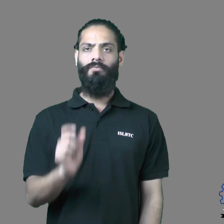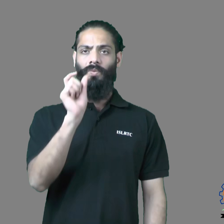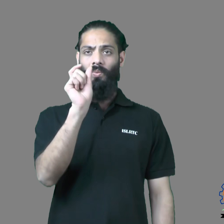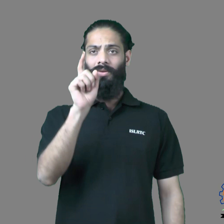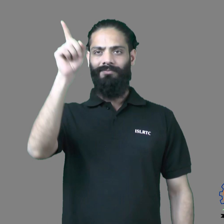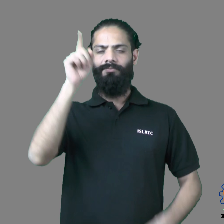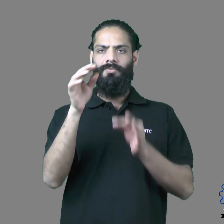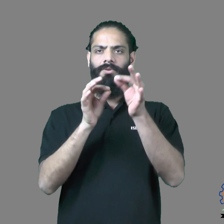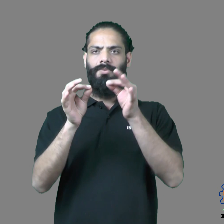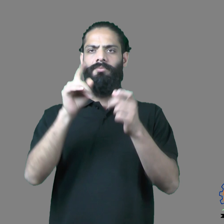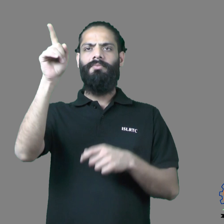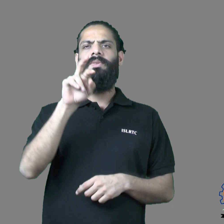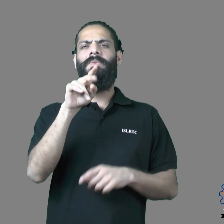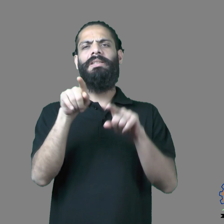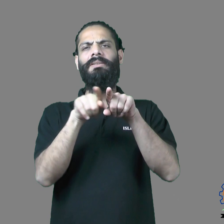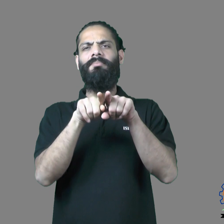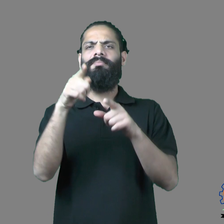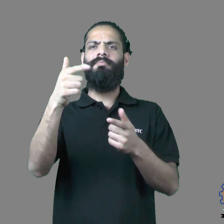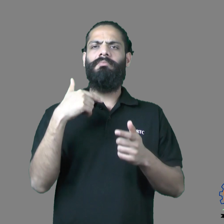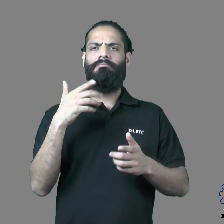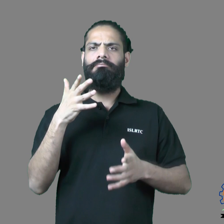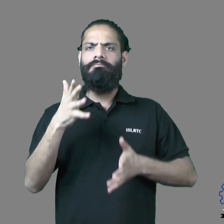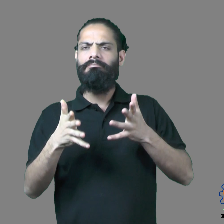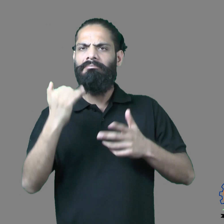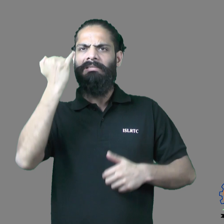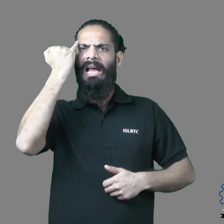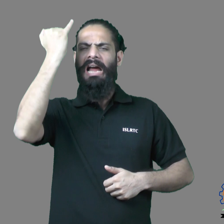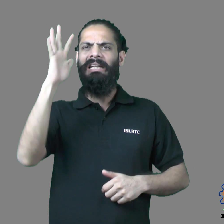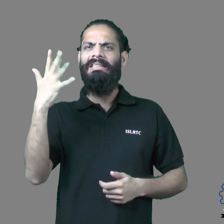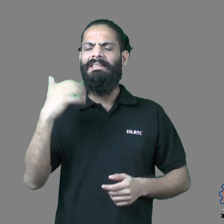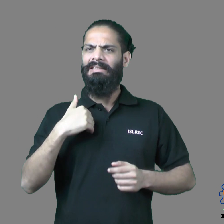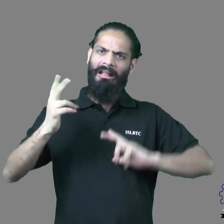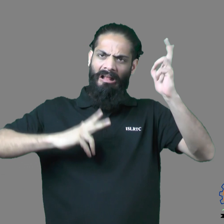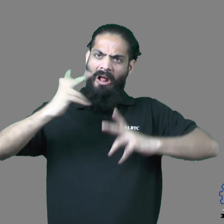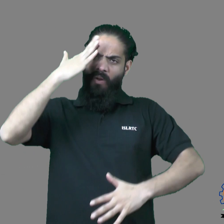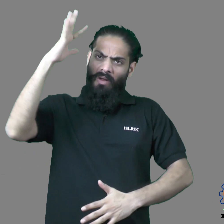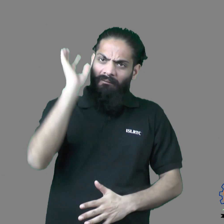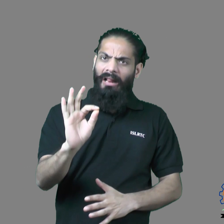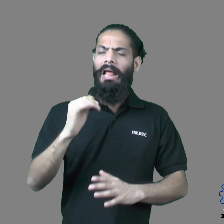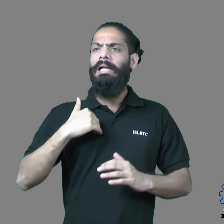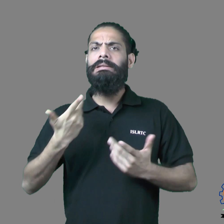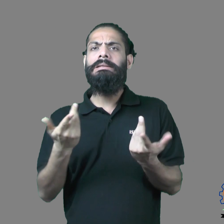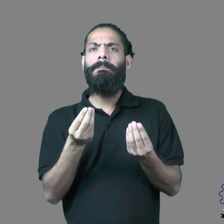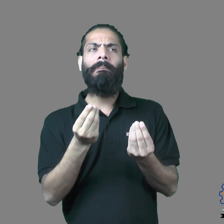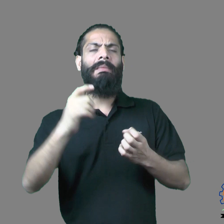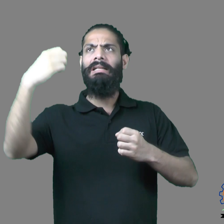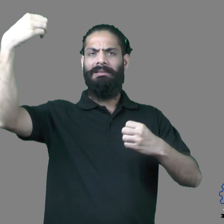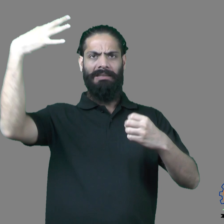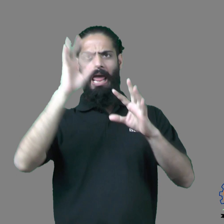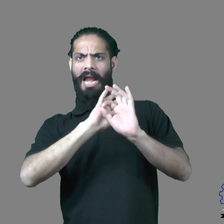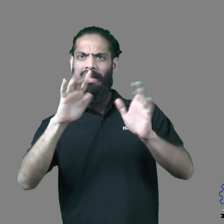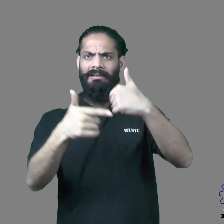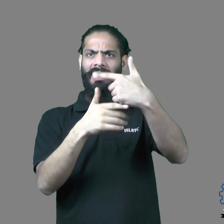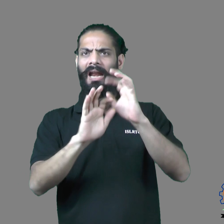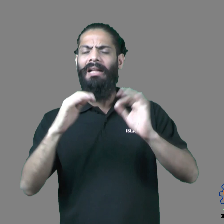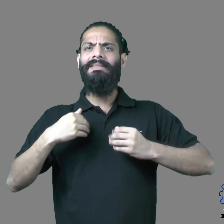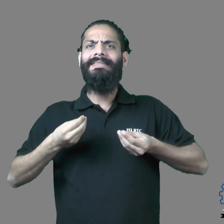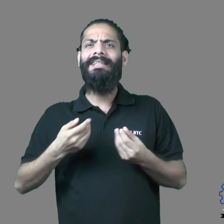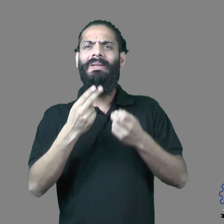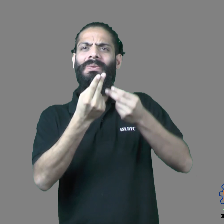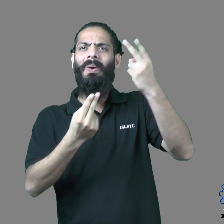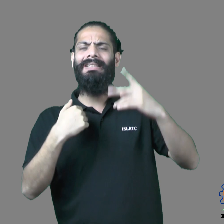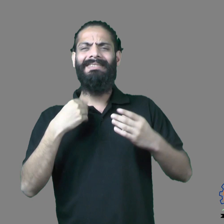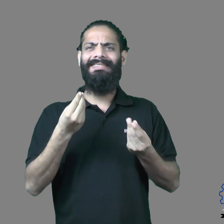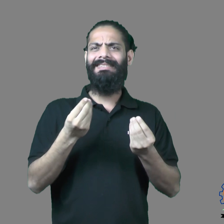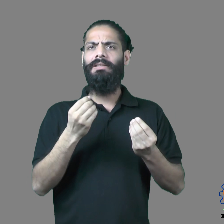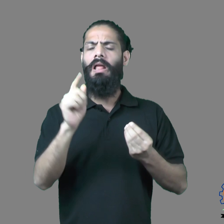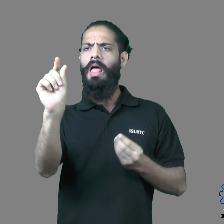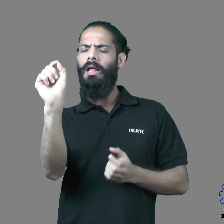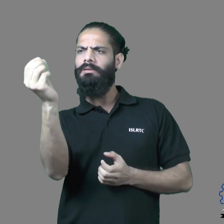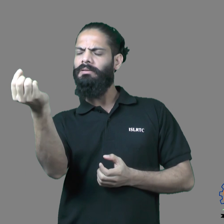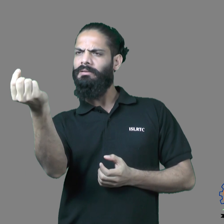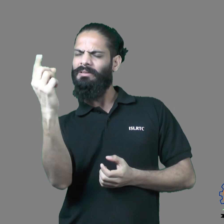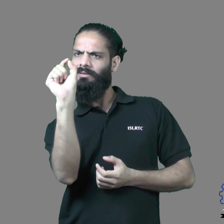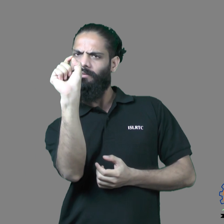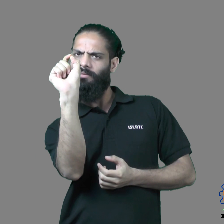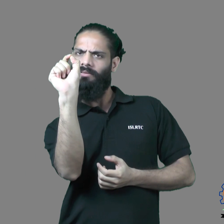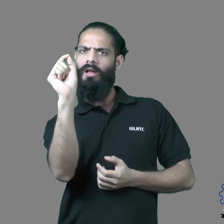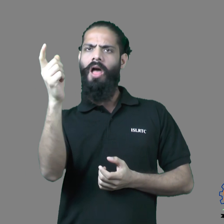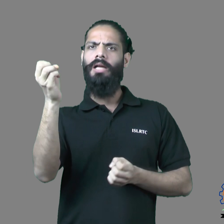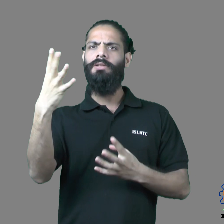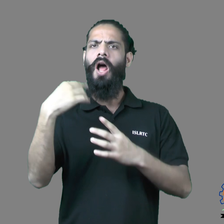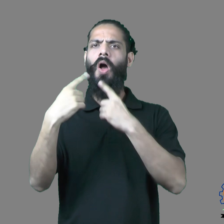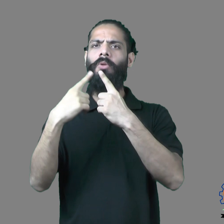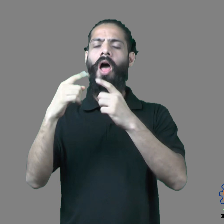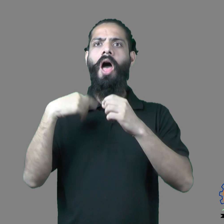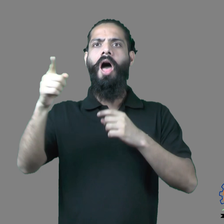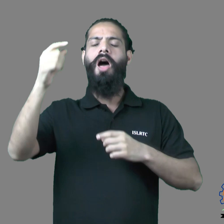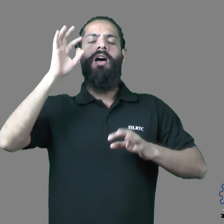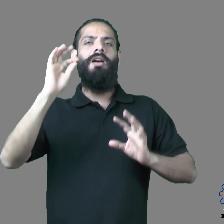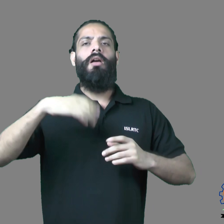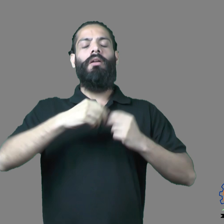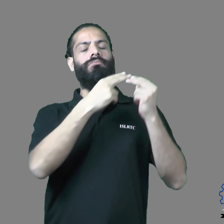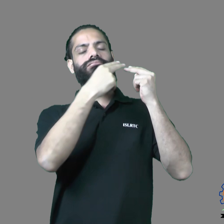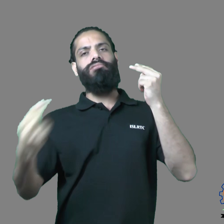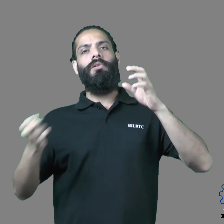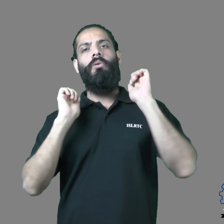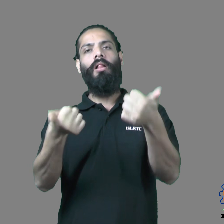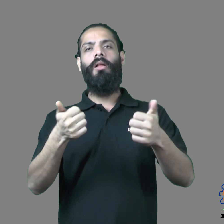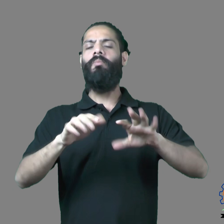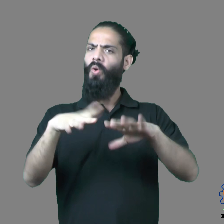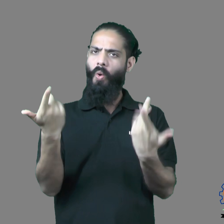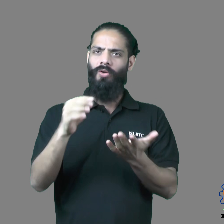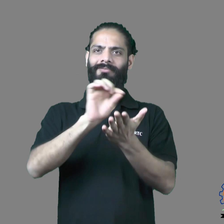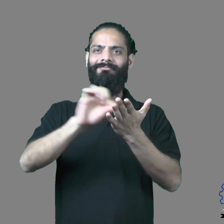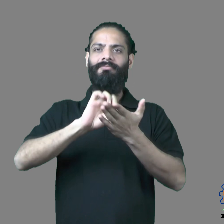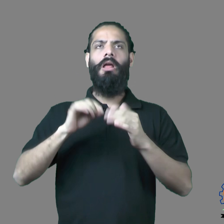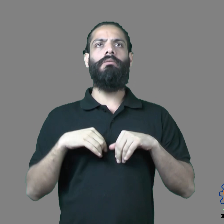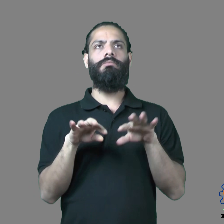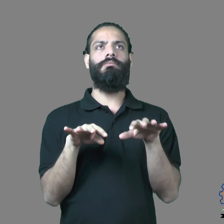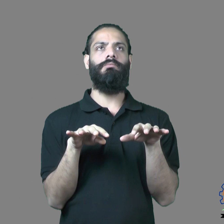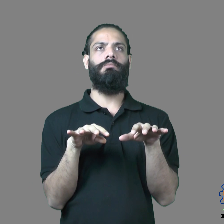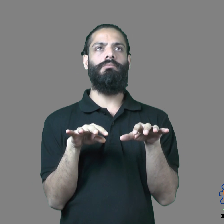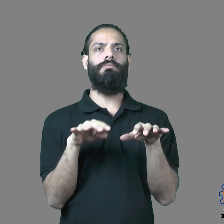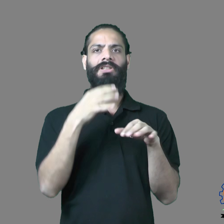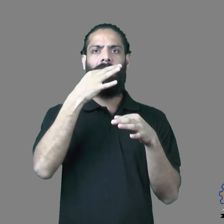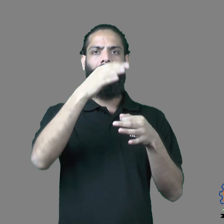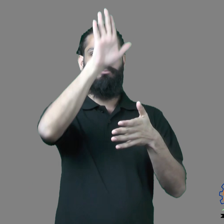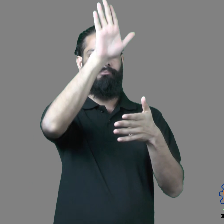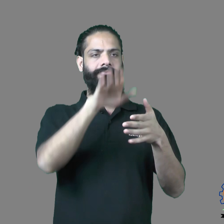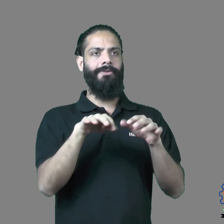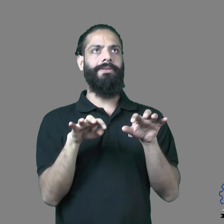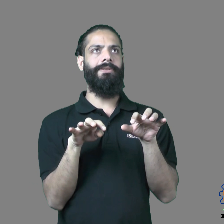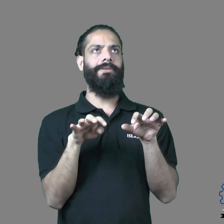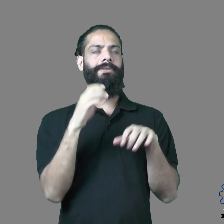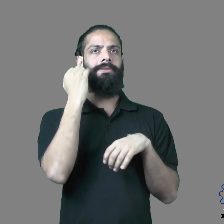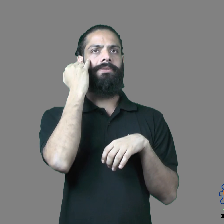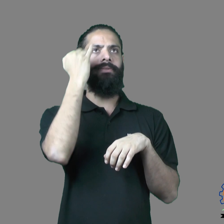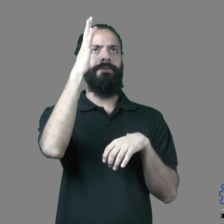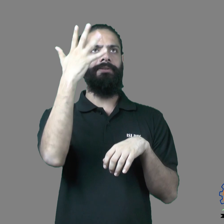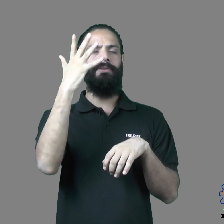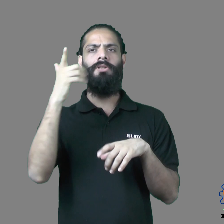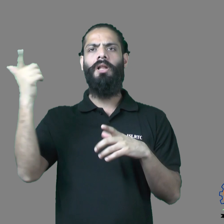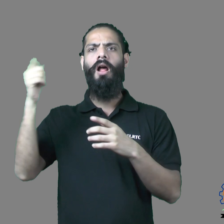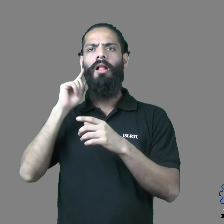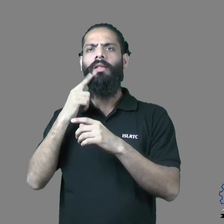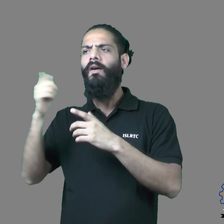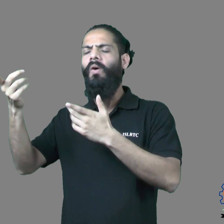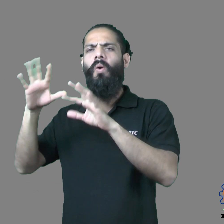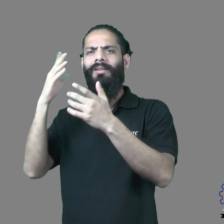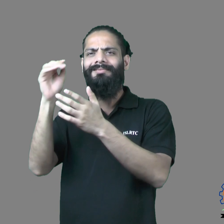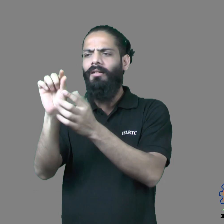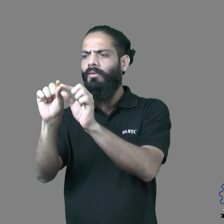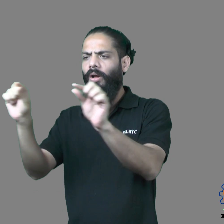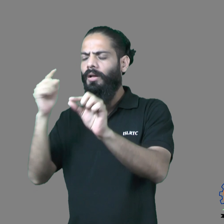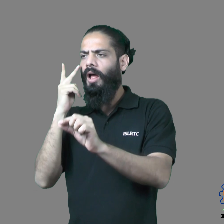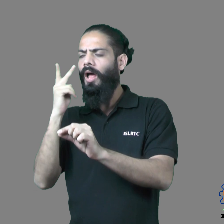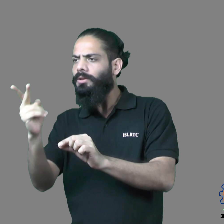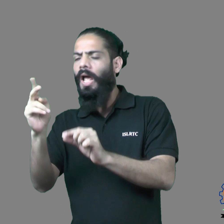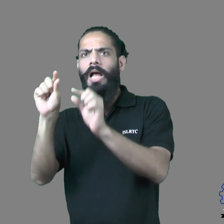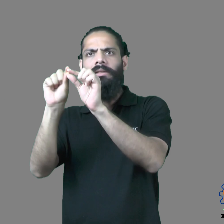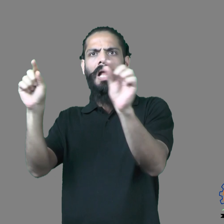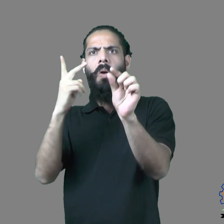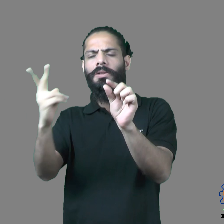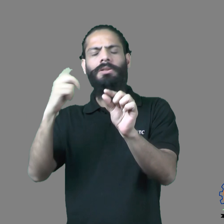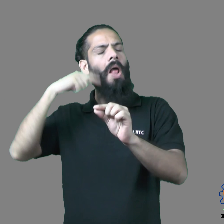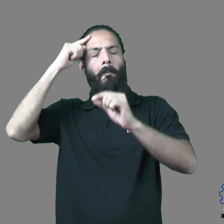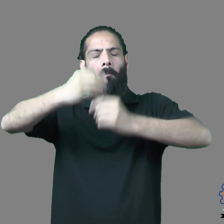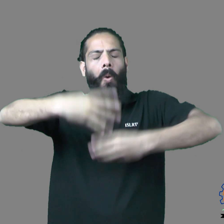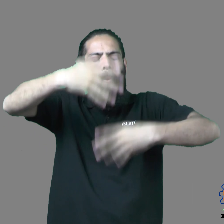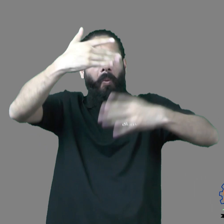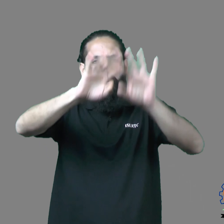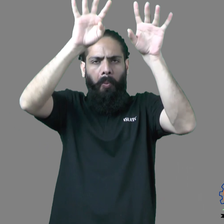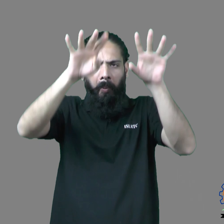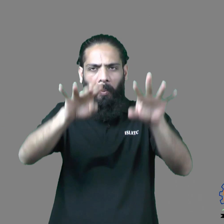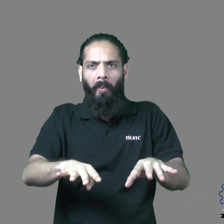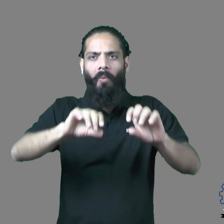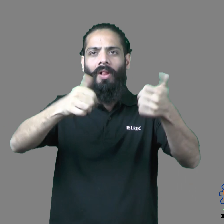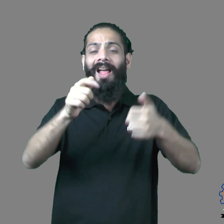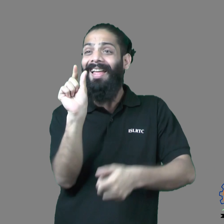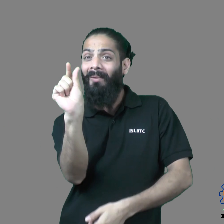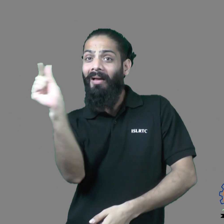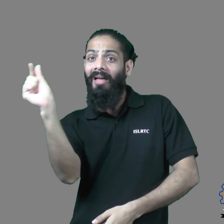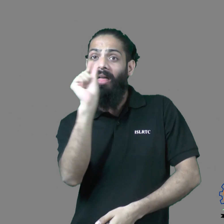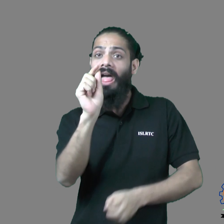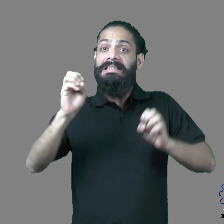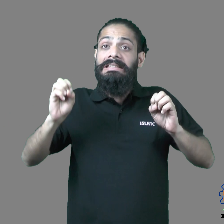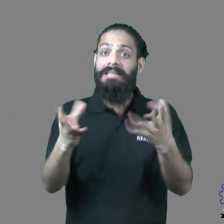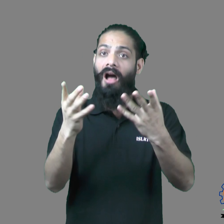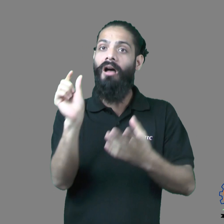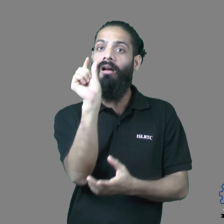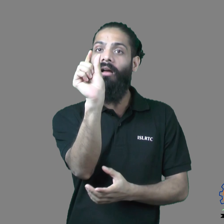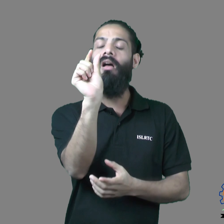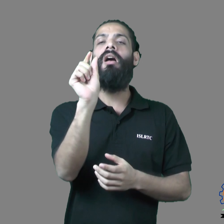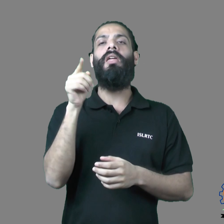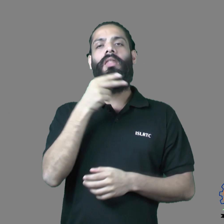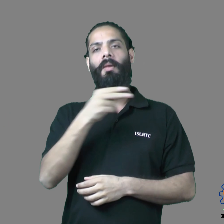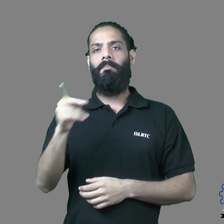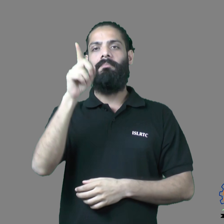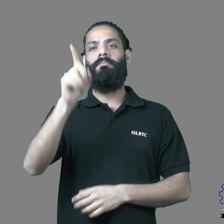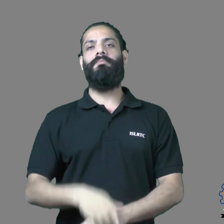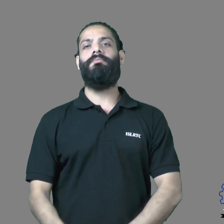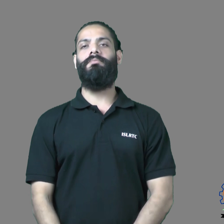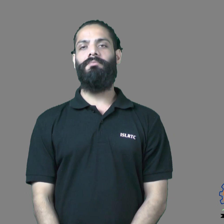Prompt